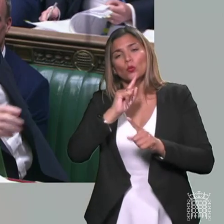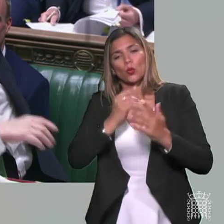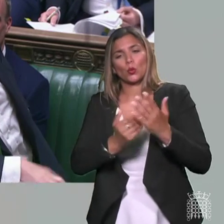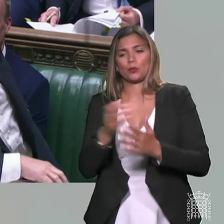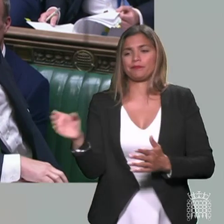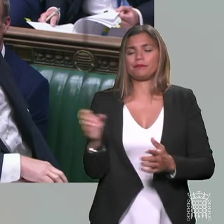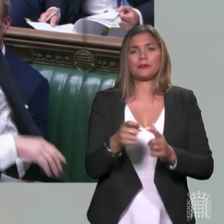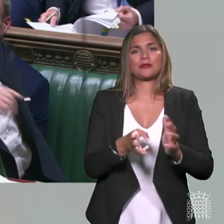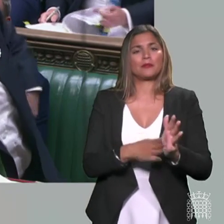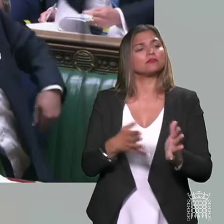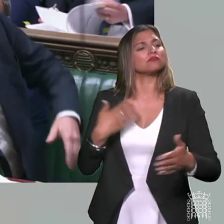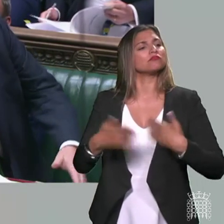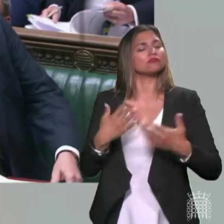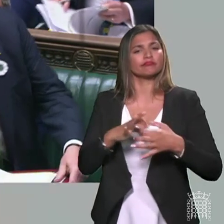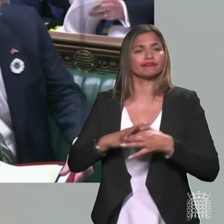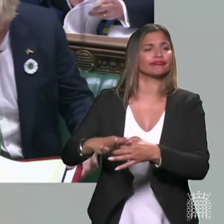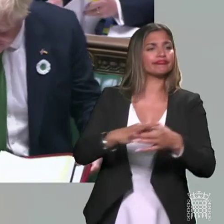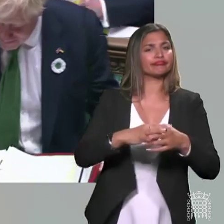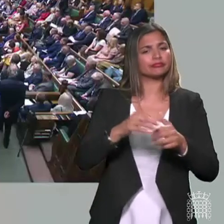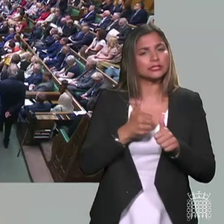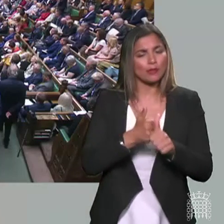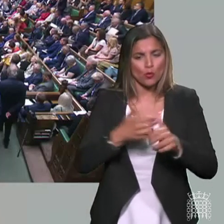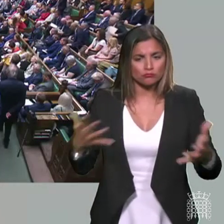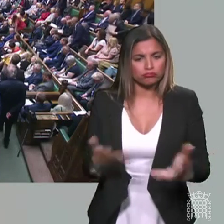They will unite around the winner and do just that.